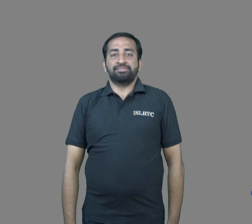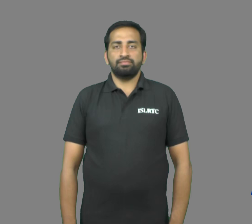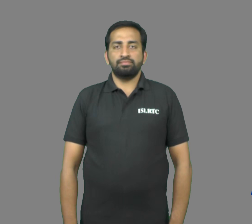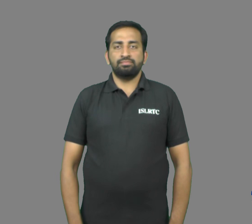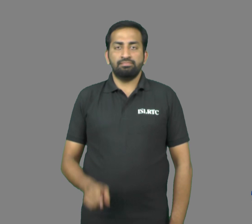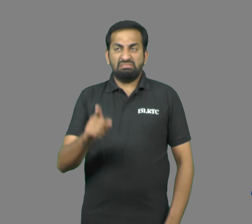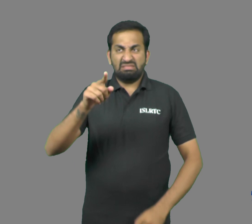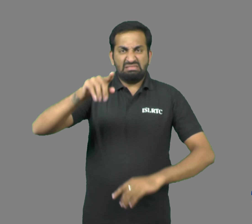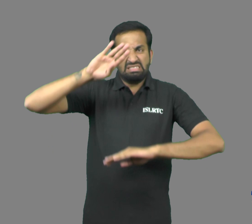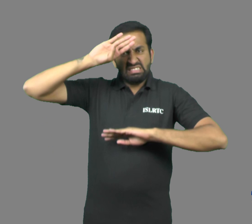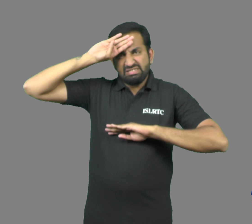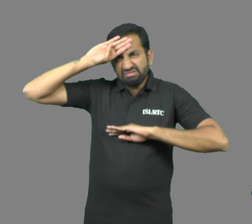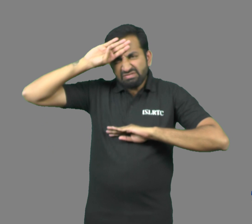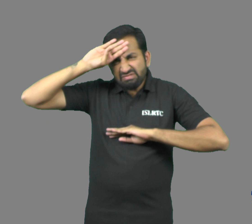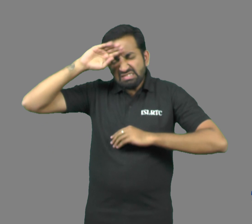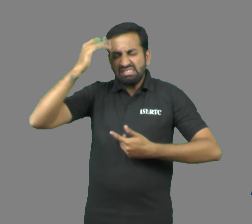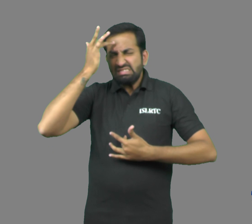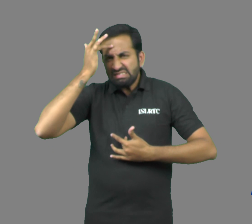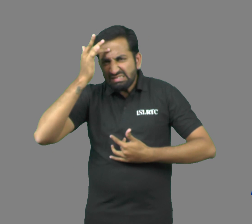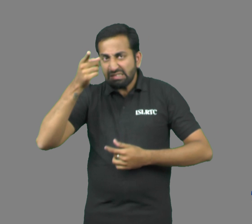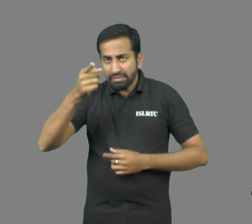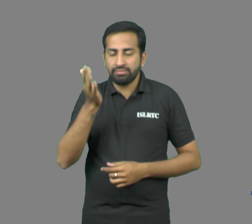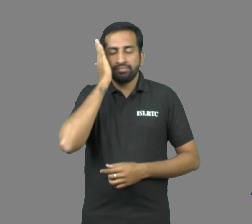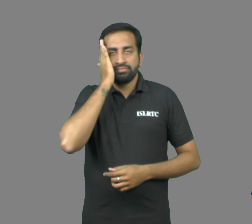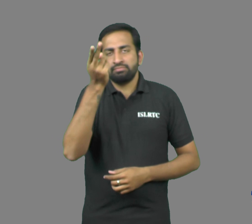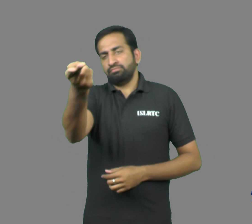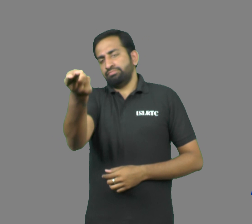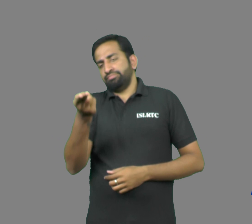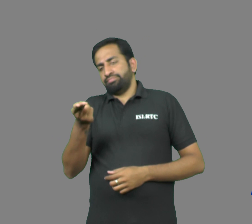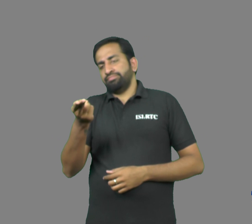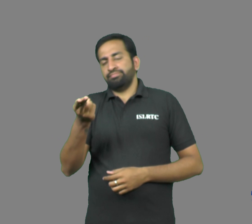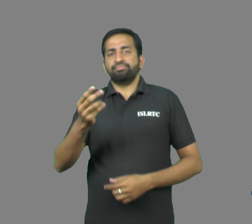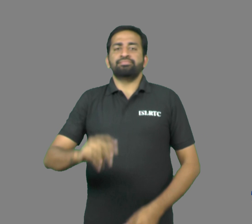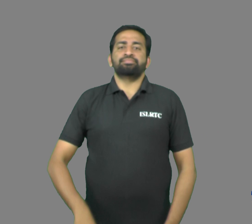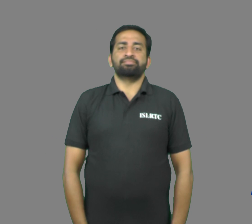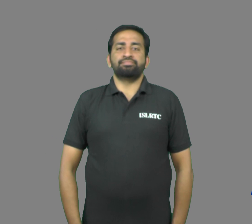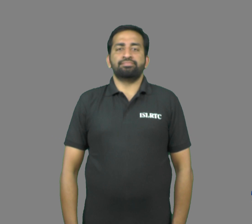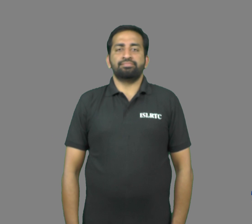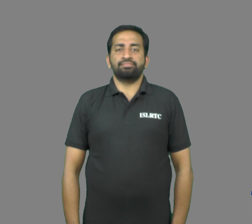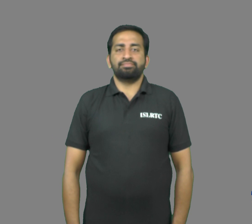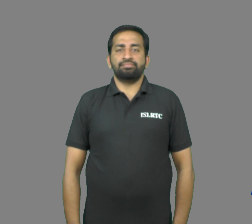Bed Rest